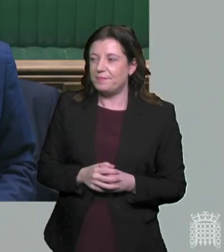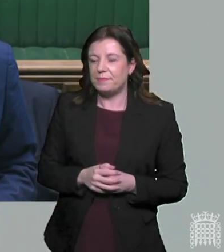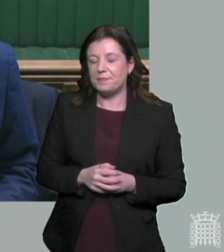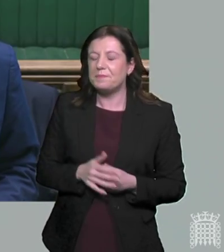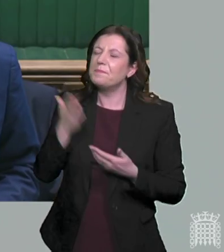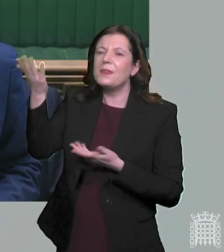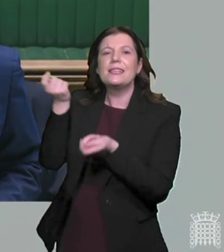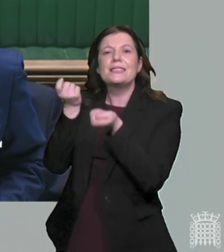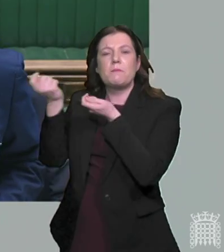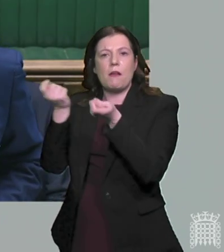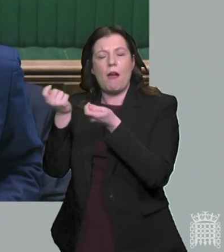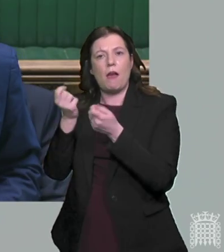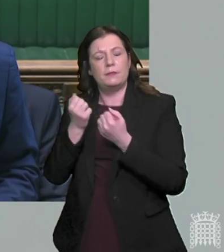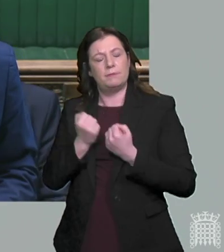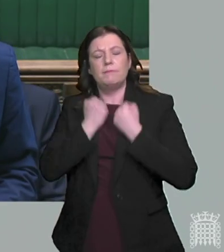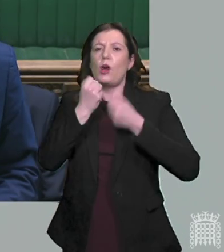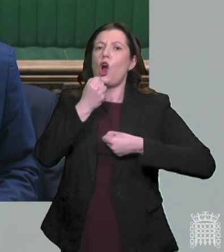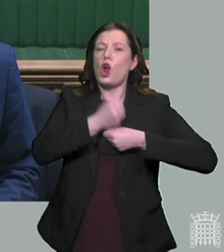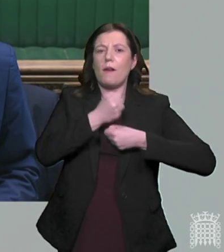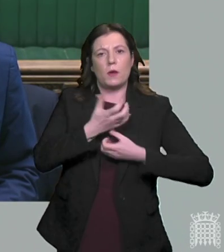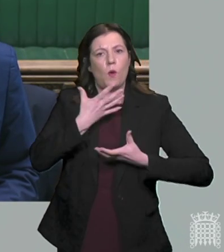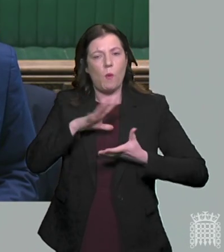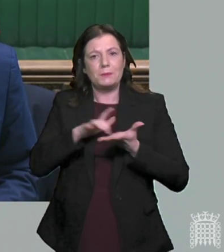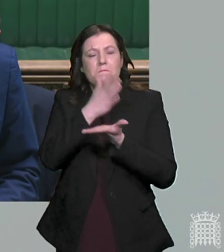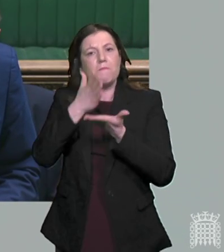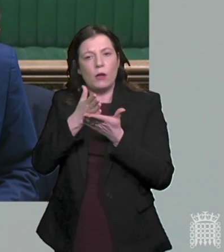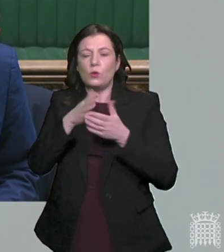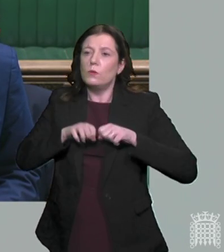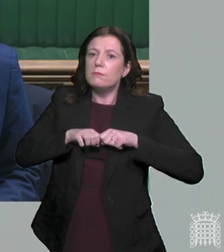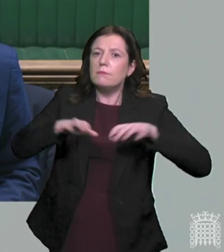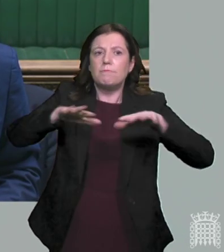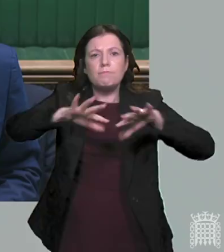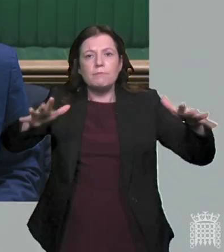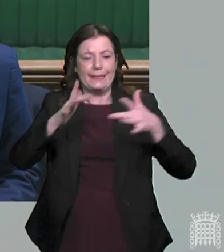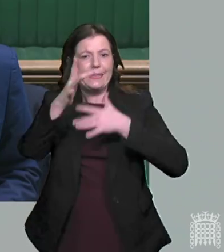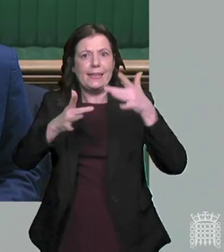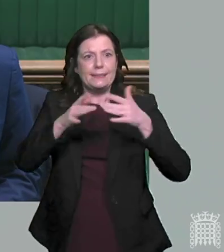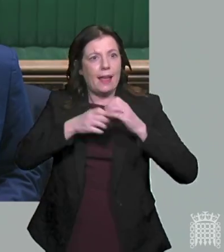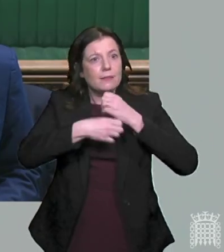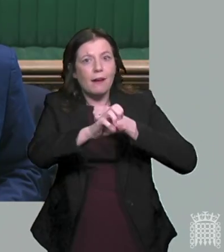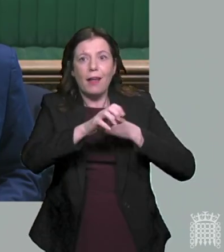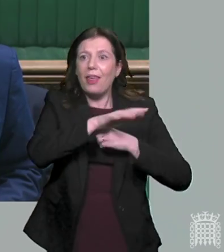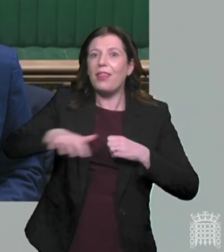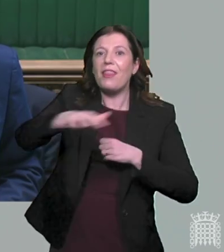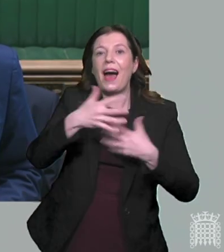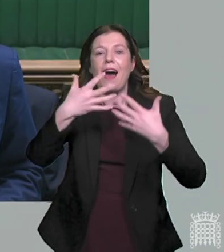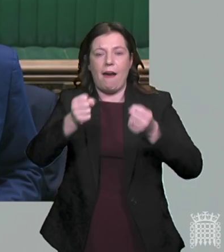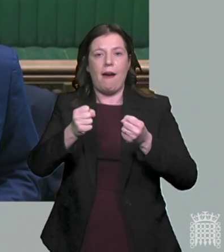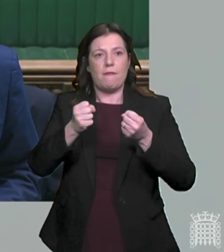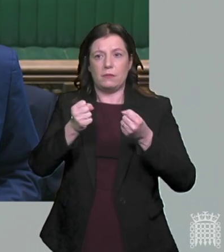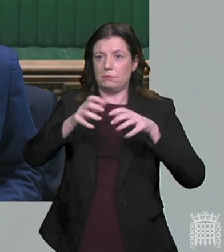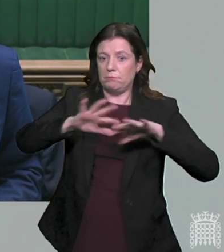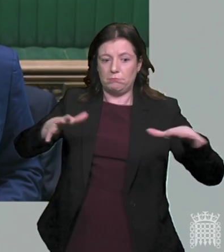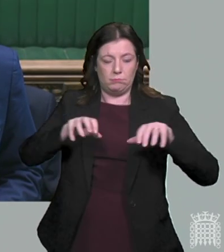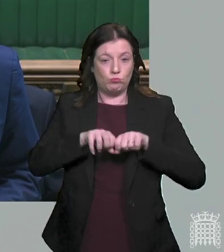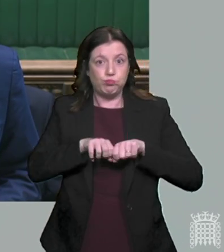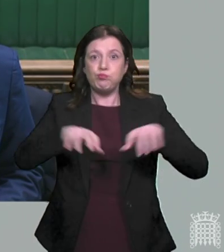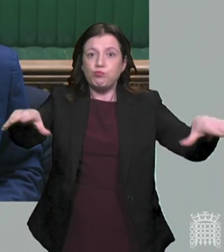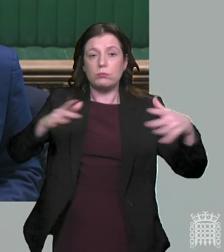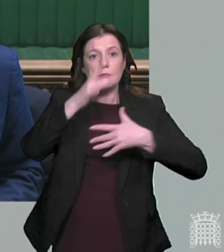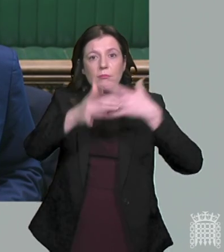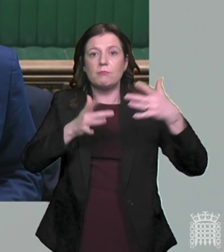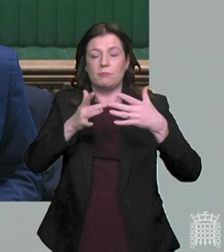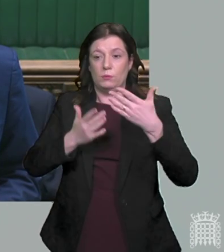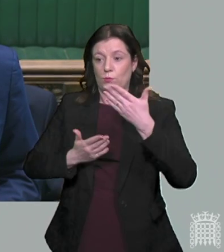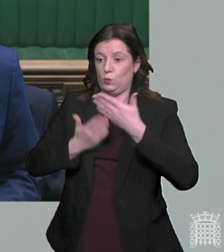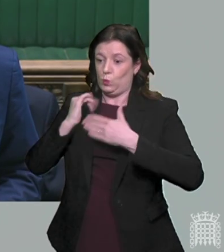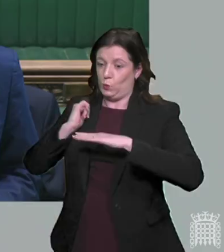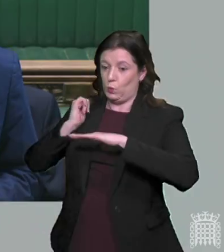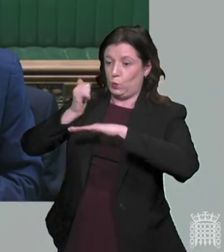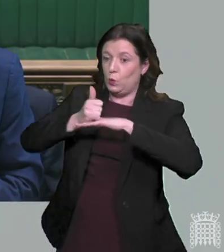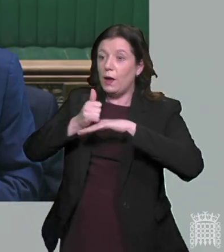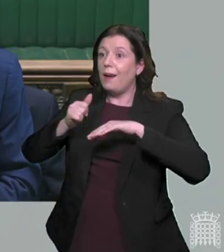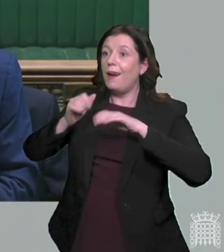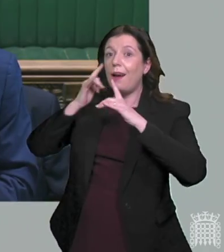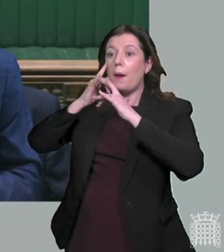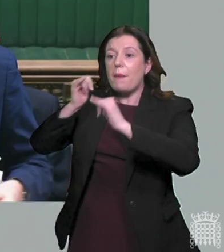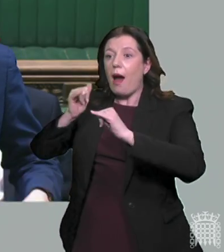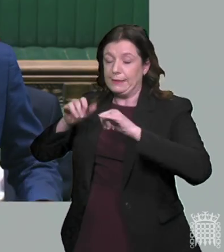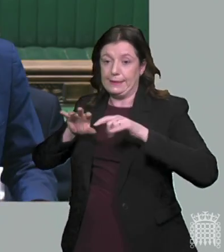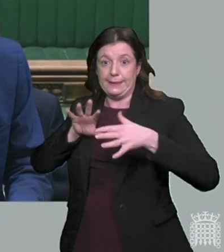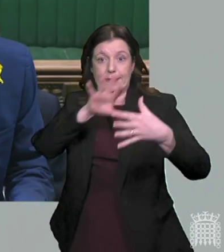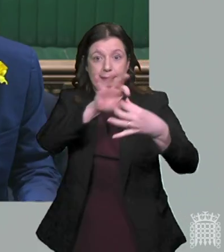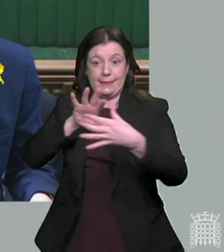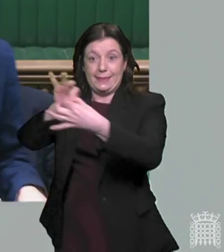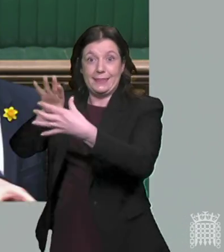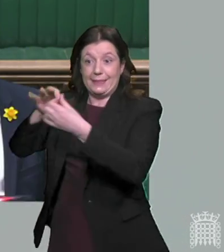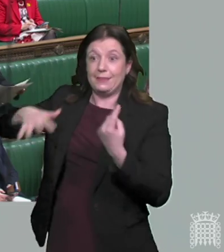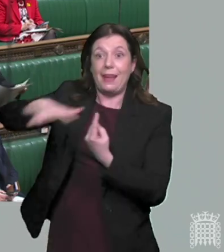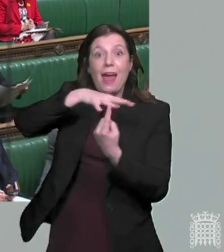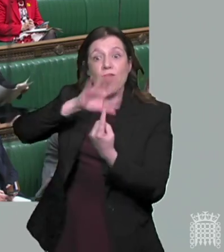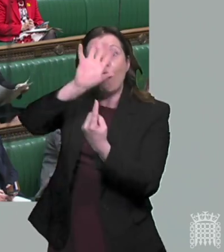The Government are committed to improving digital connectivity as demonstrated by our commitment to Project Gigabit, the shared rural network and, most recently, the new very hard-to-reach pilots, two of which are located in Wales.